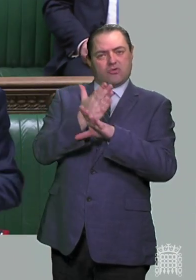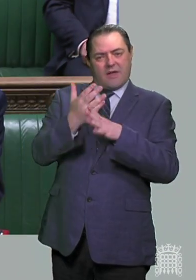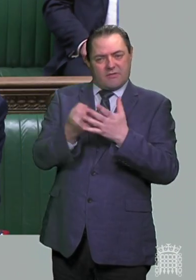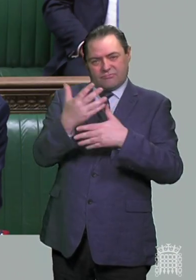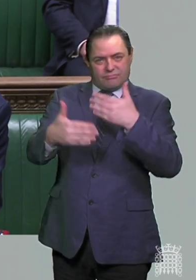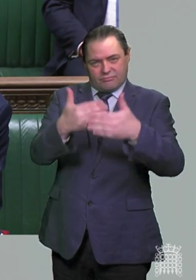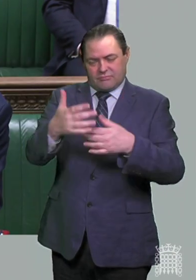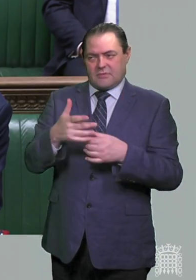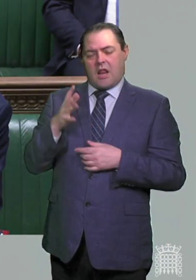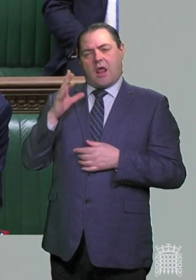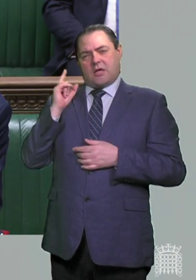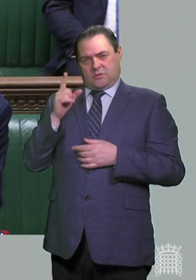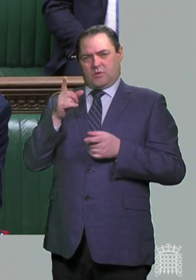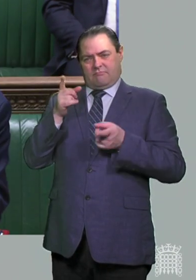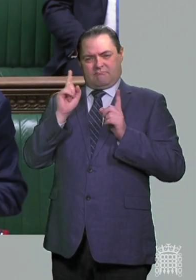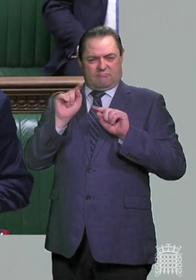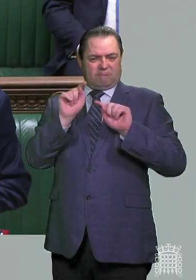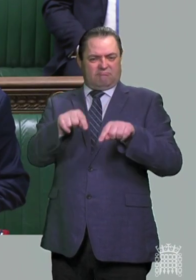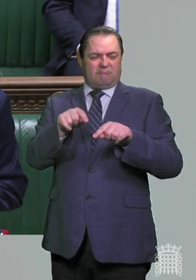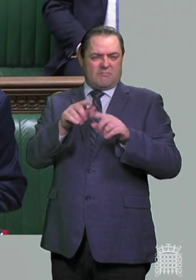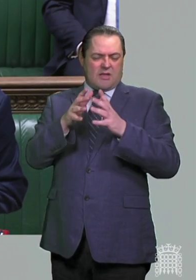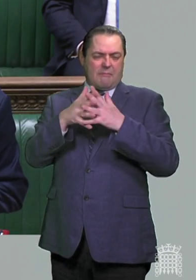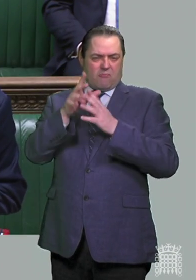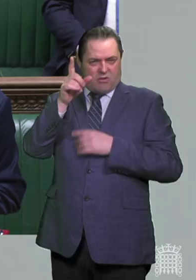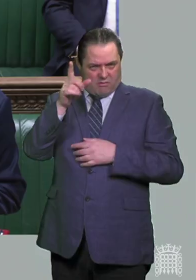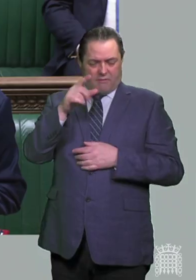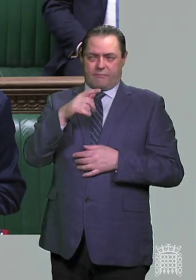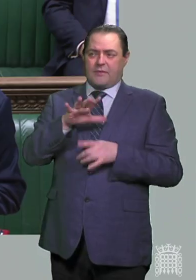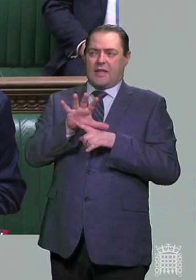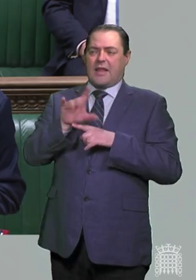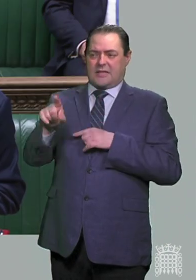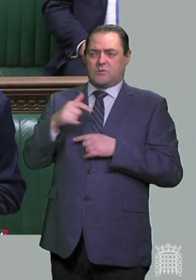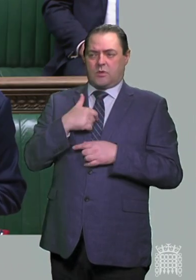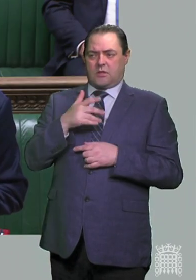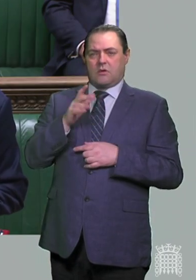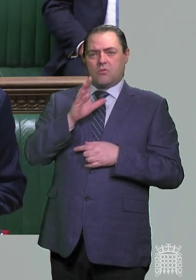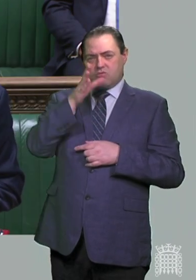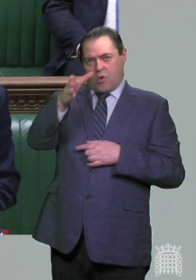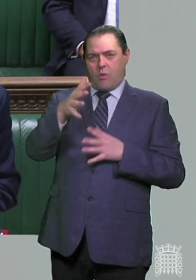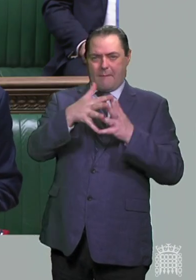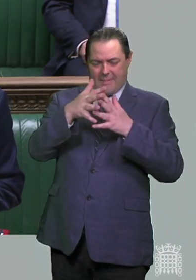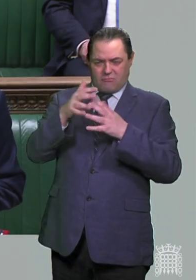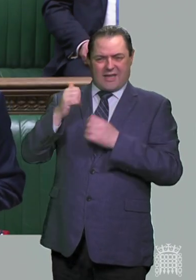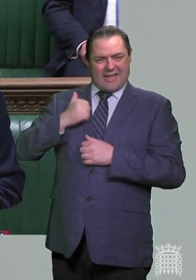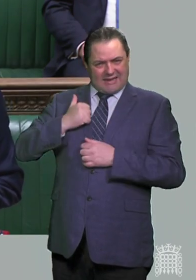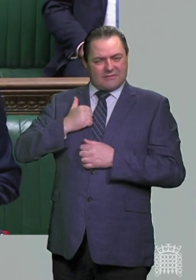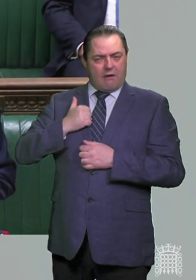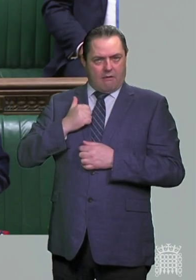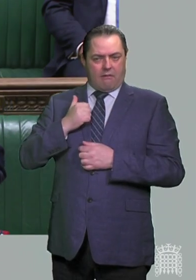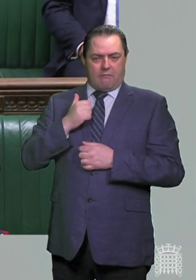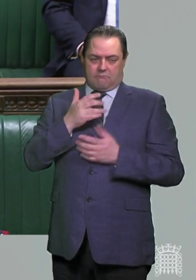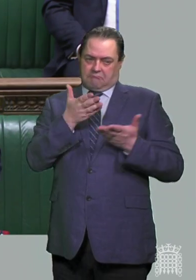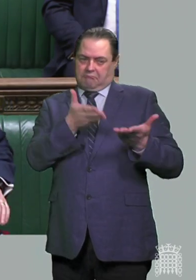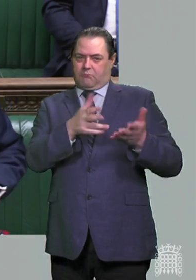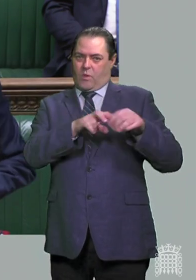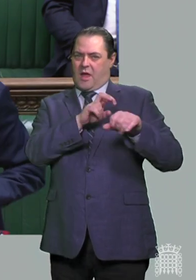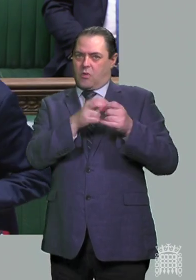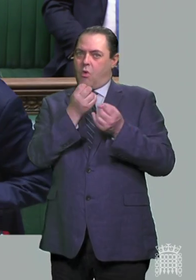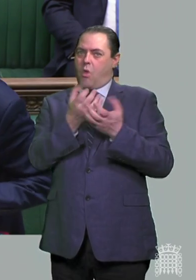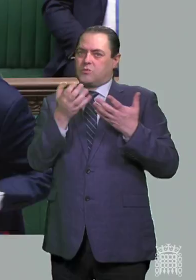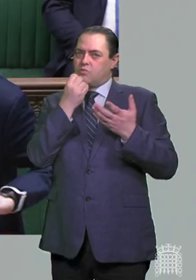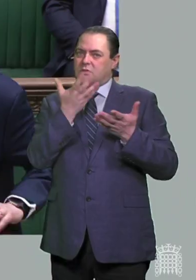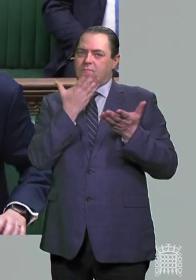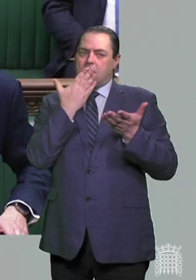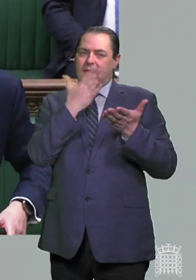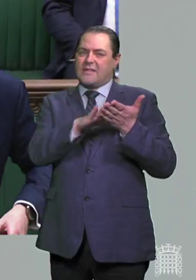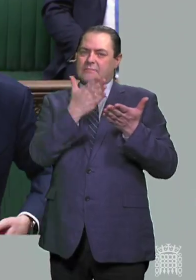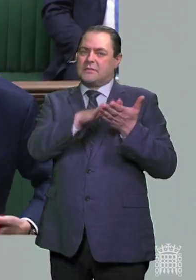Last week, the Secretary of State was delighted to visit the United States, and next week I will be visiting the USA and Canada to promote the excellent investment opportunities in Northern Ireland.